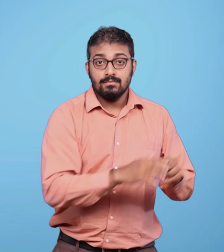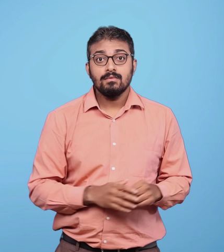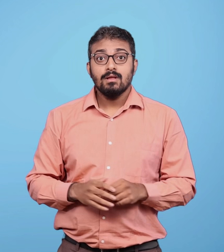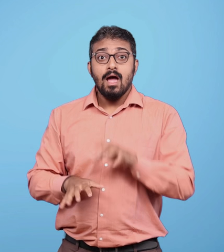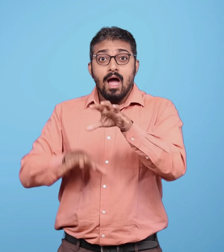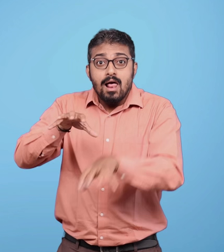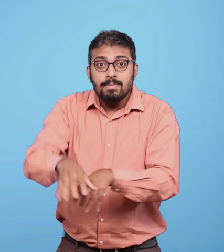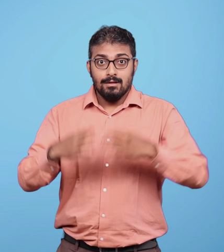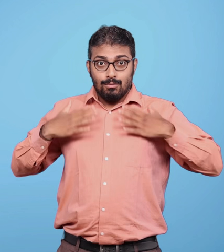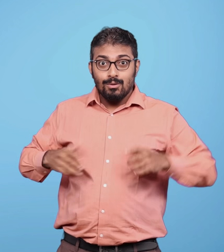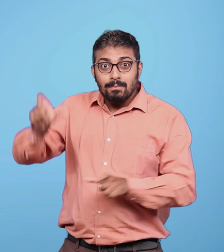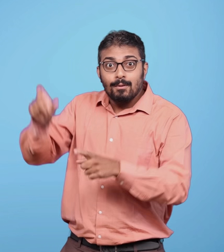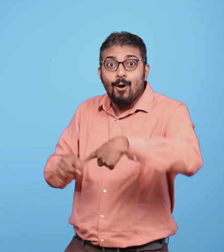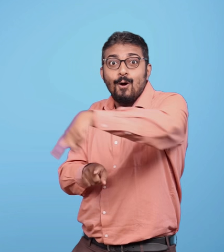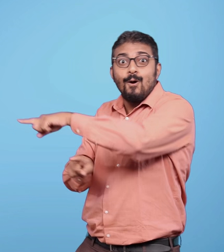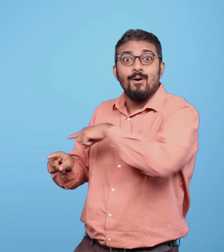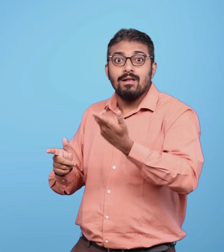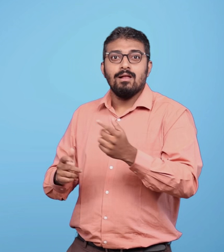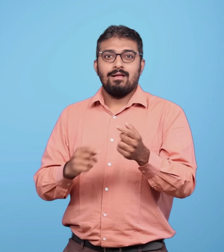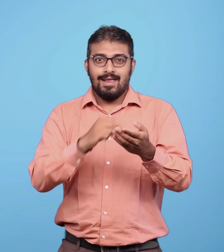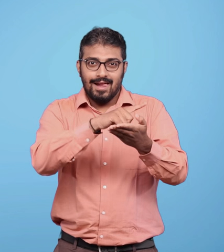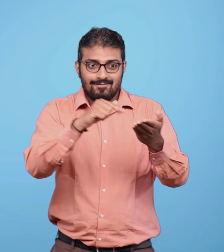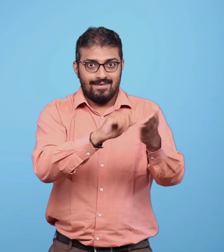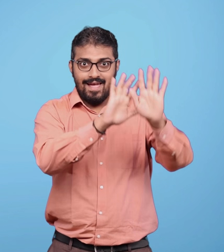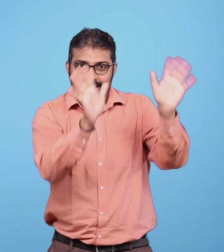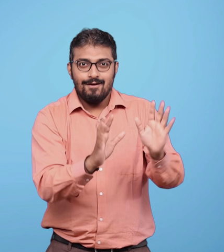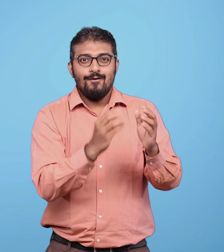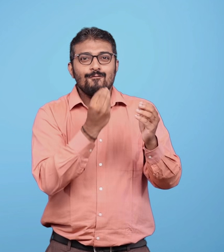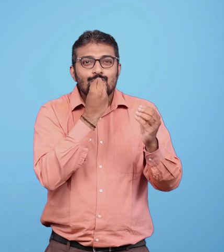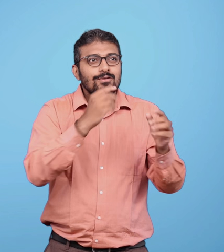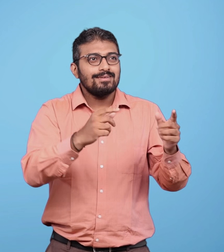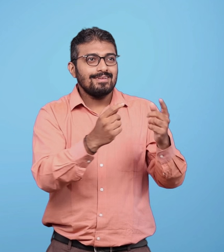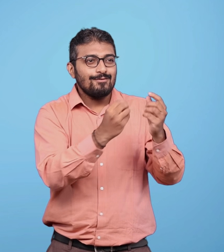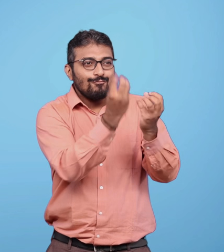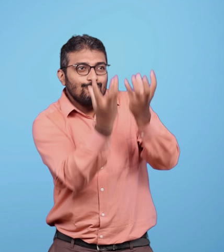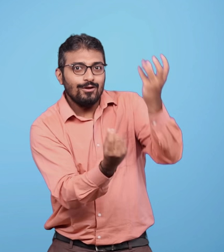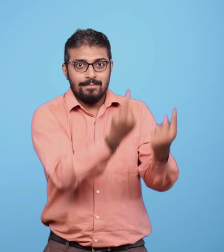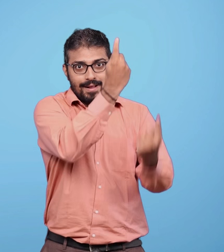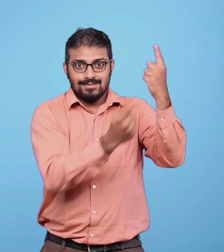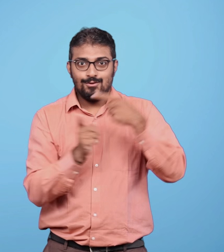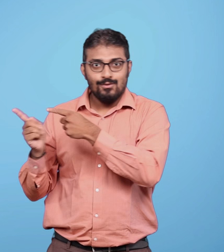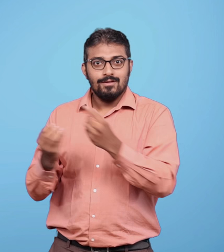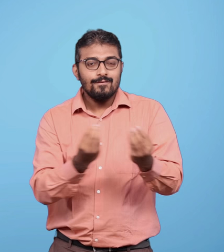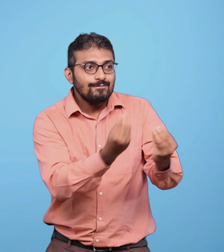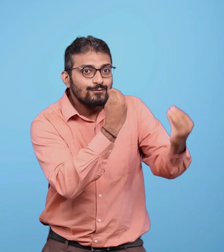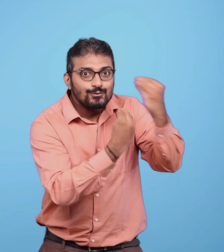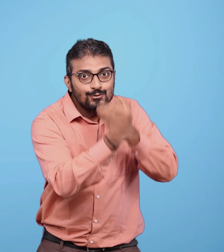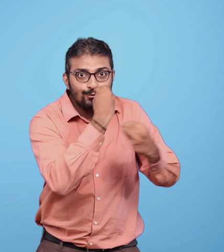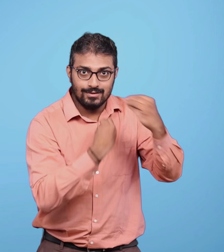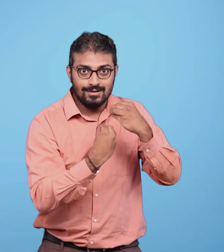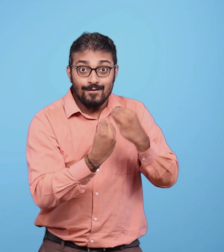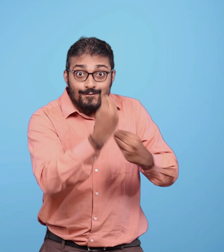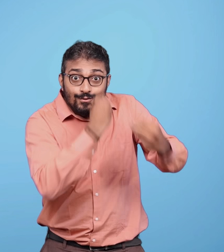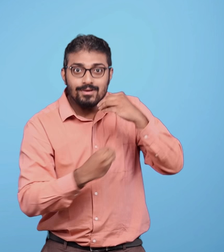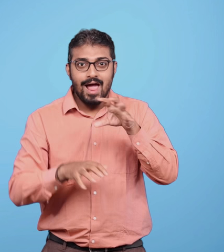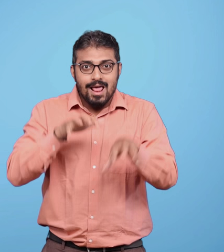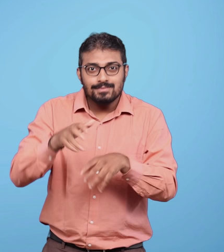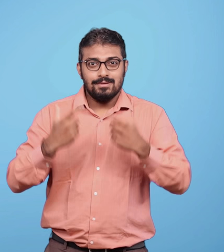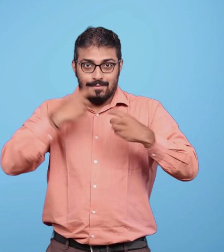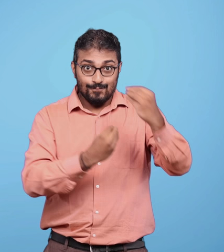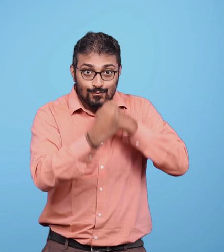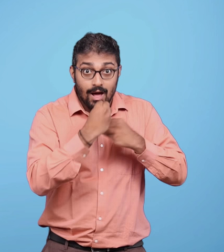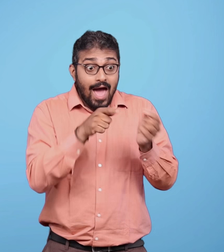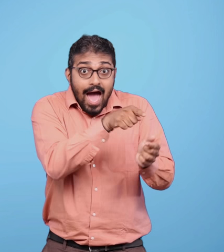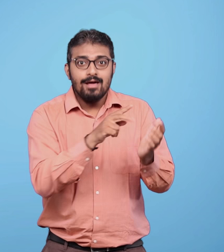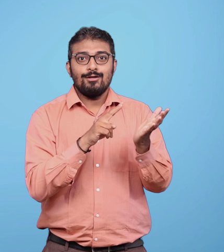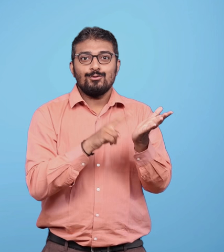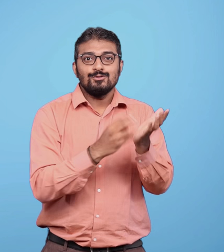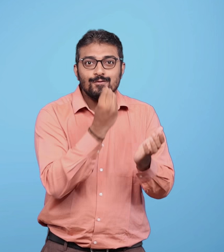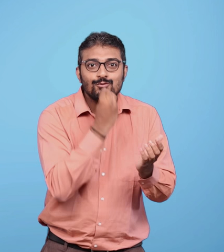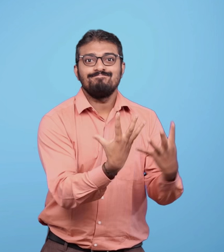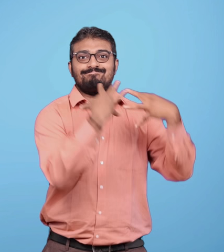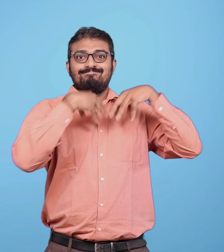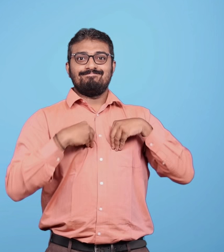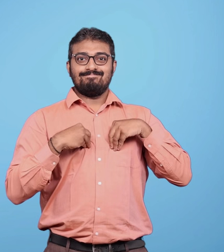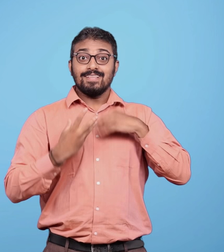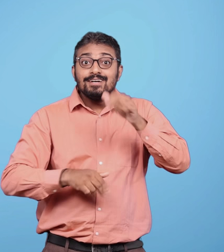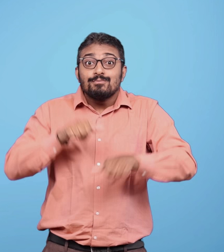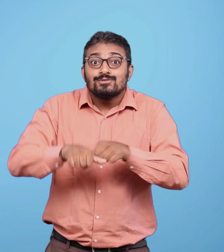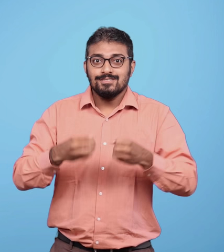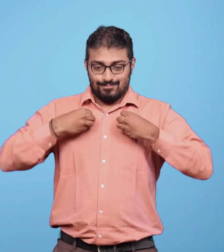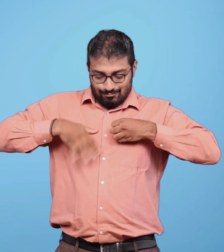Some organisms like humans and animals take in food prepared by plants. So these are different modes of nutrition.